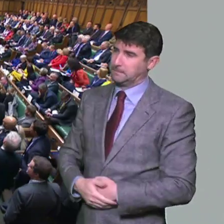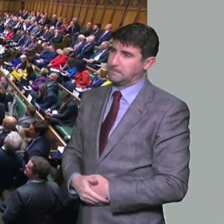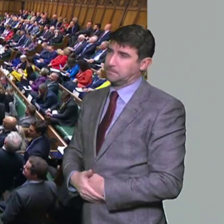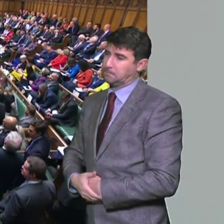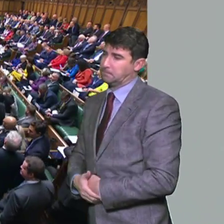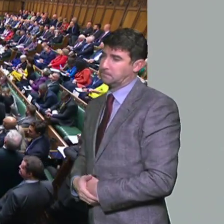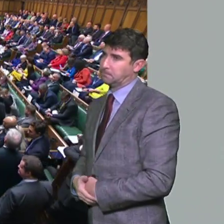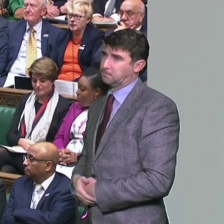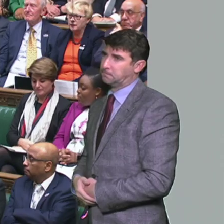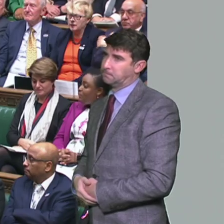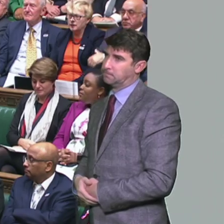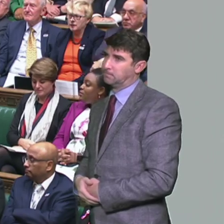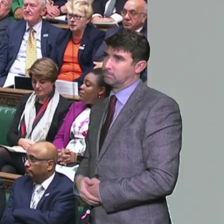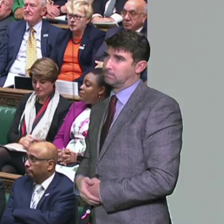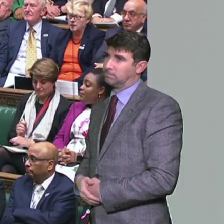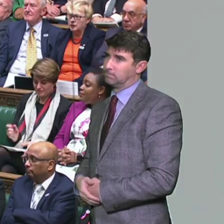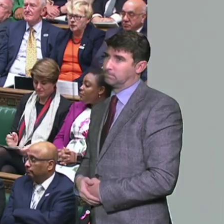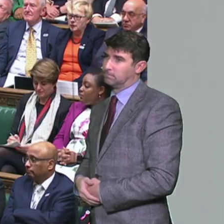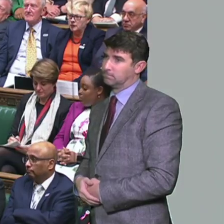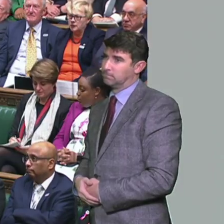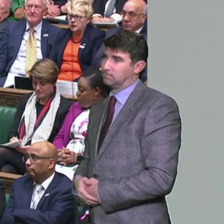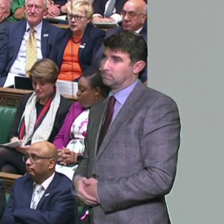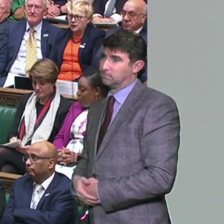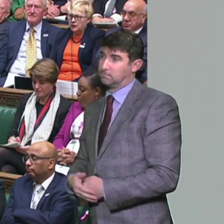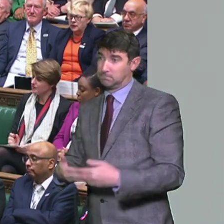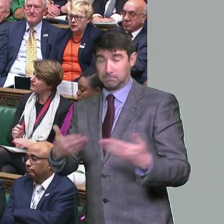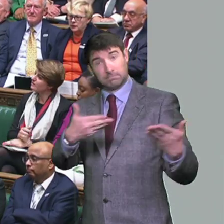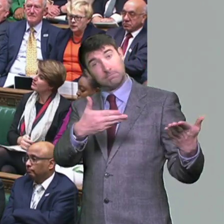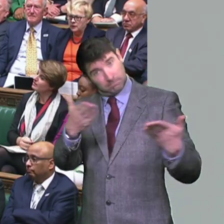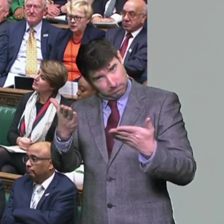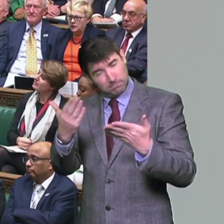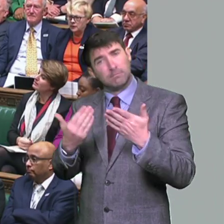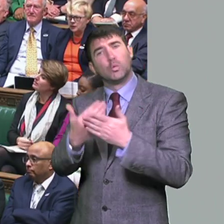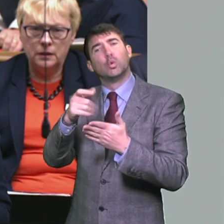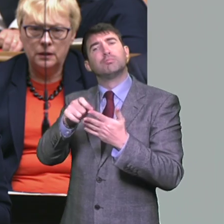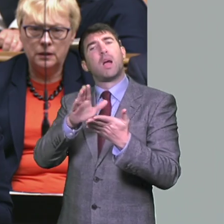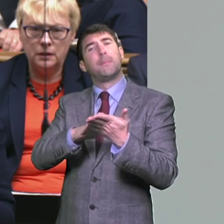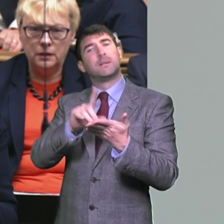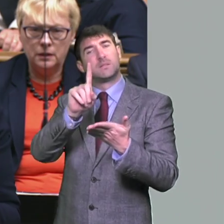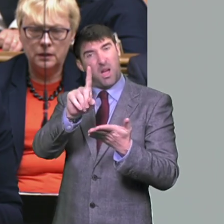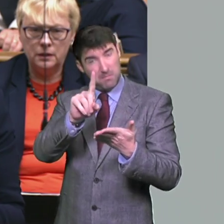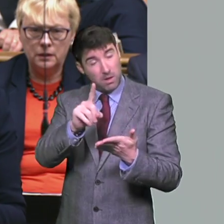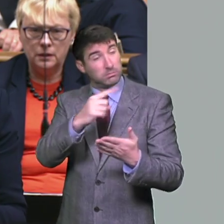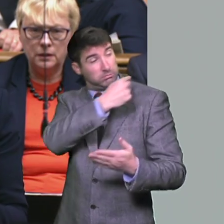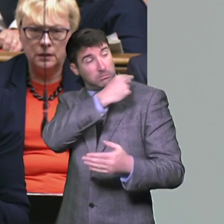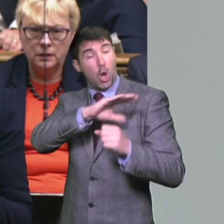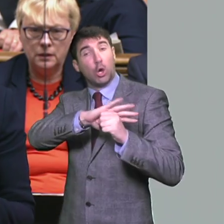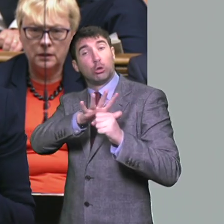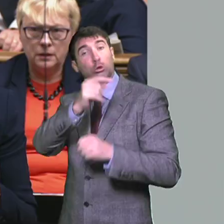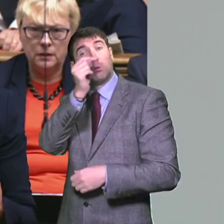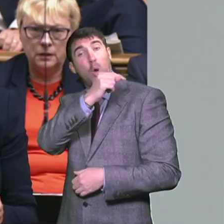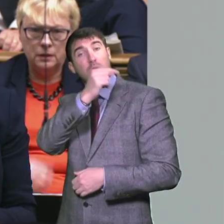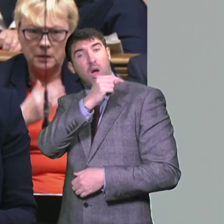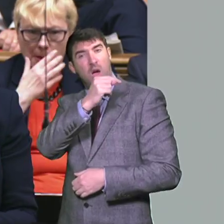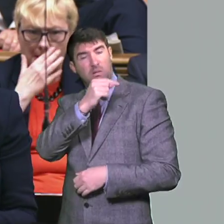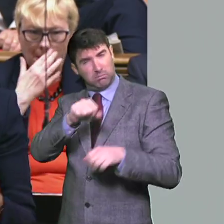While we welcome the new Prime Minister to his place, we remember that lawbreaking was the order of the day in Downing Street during the pandemic.